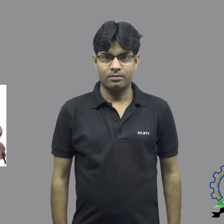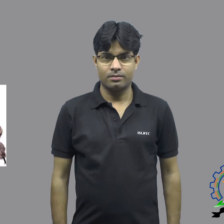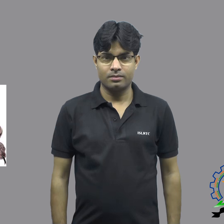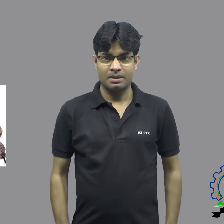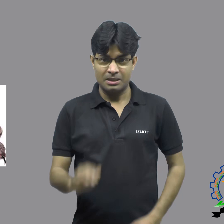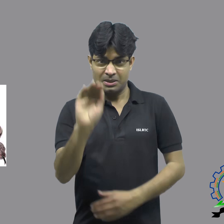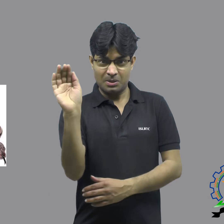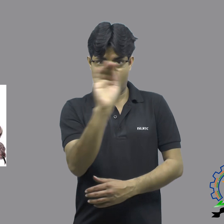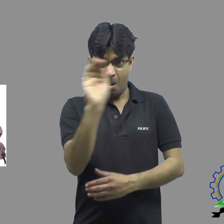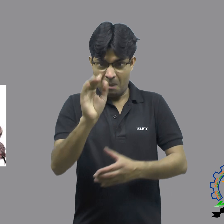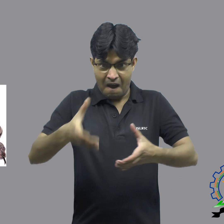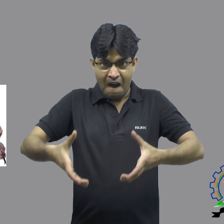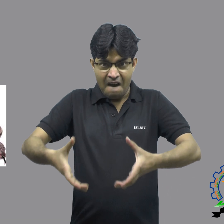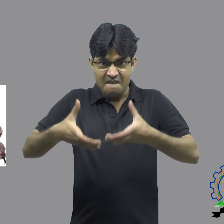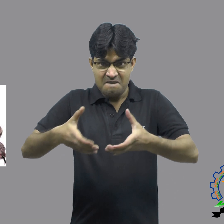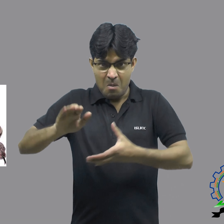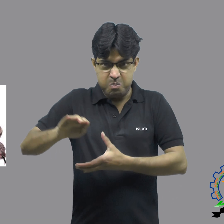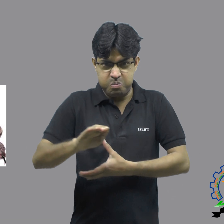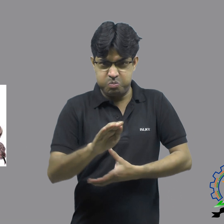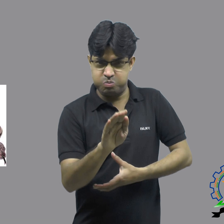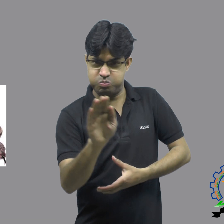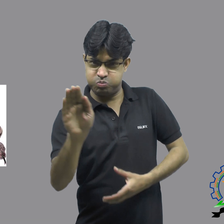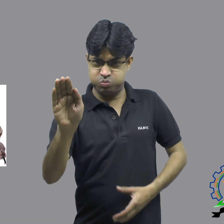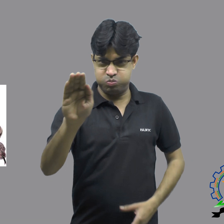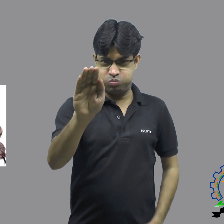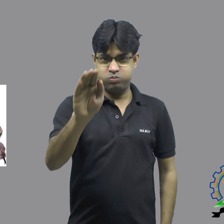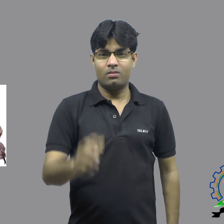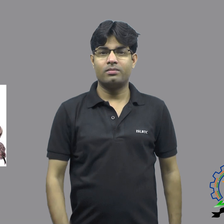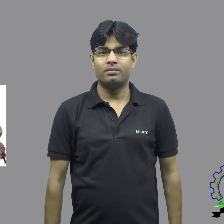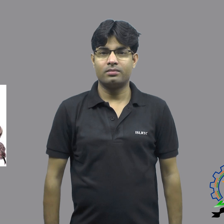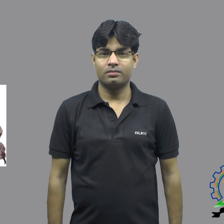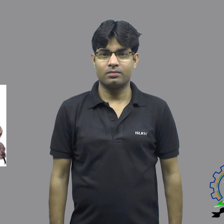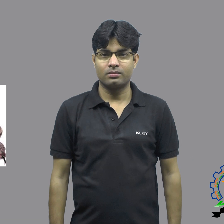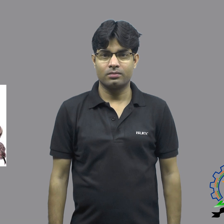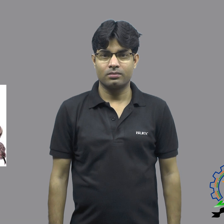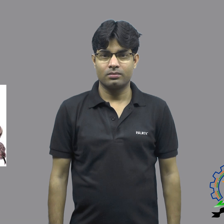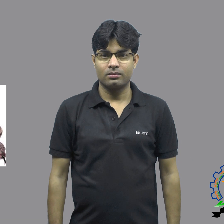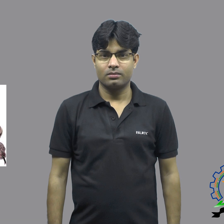Python